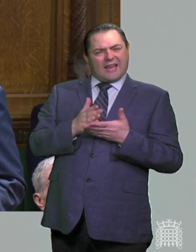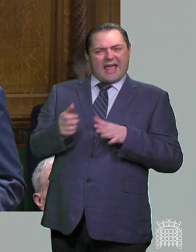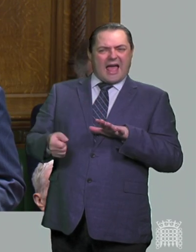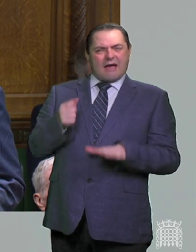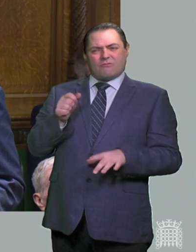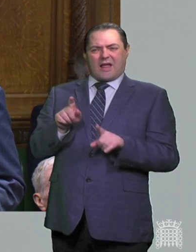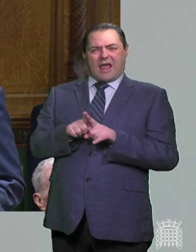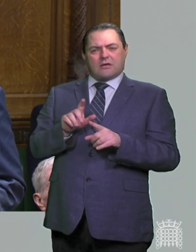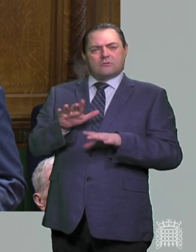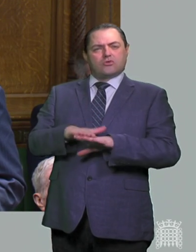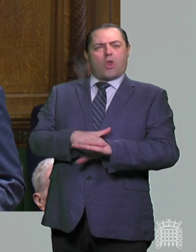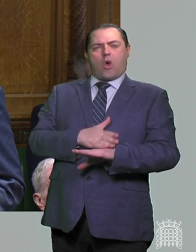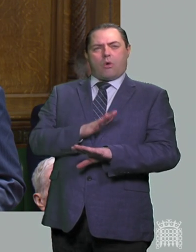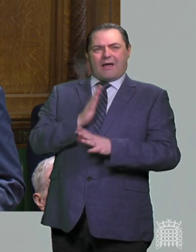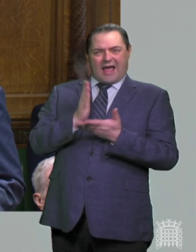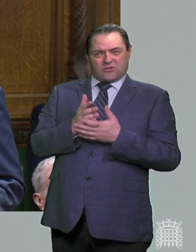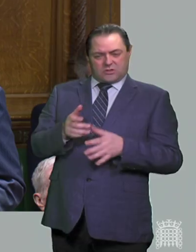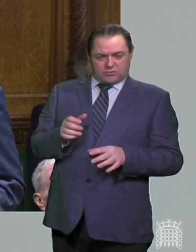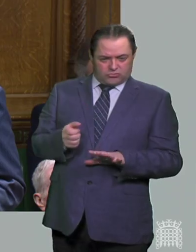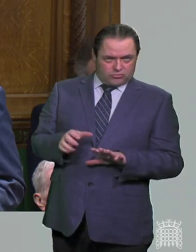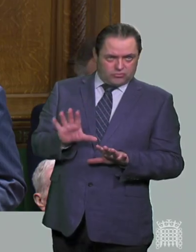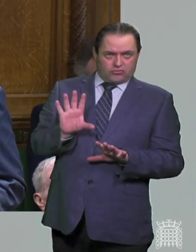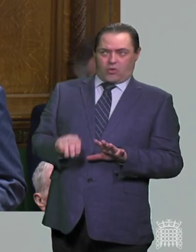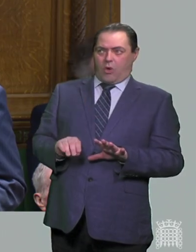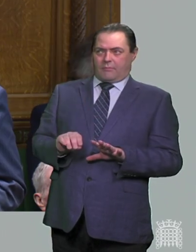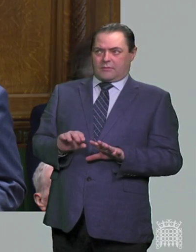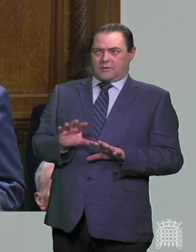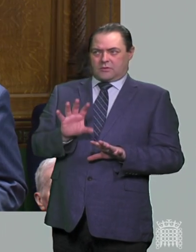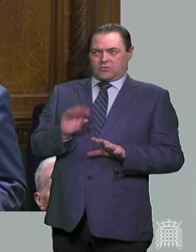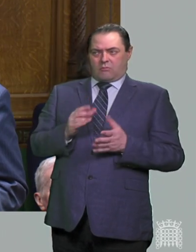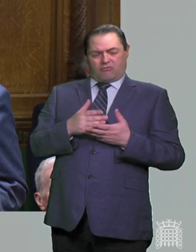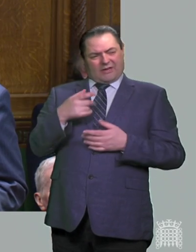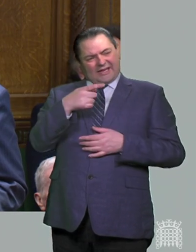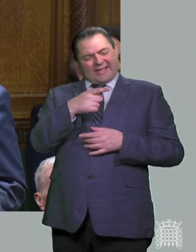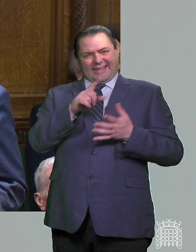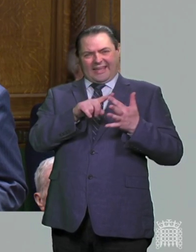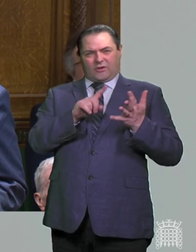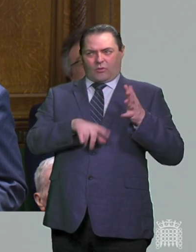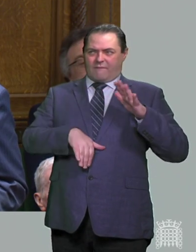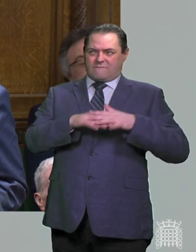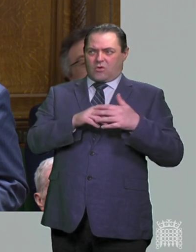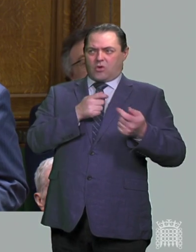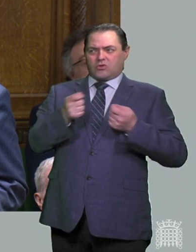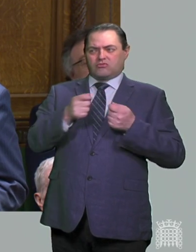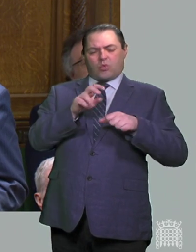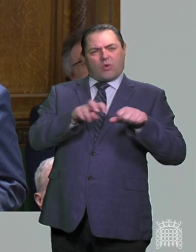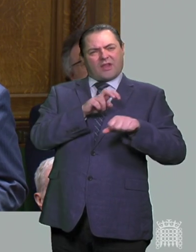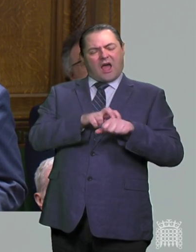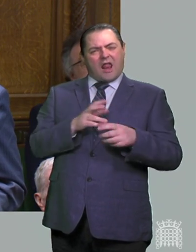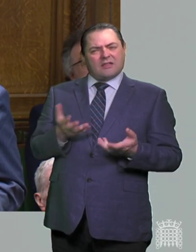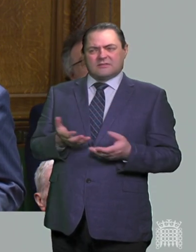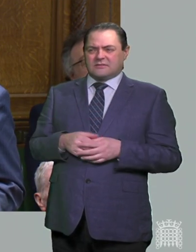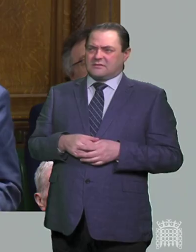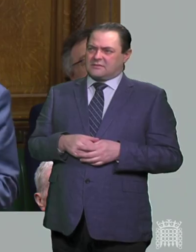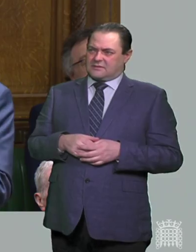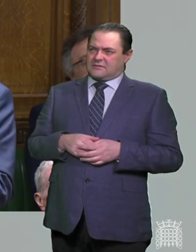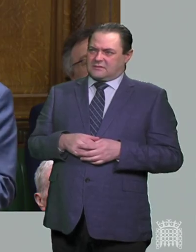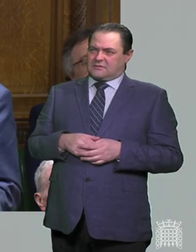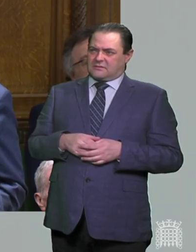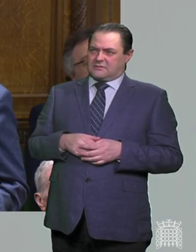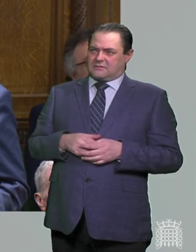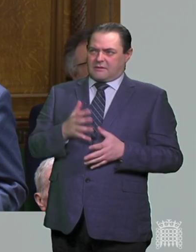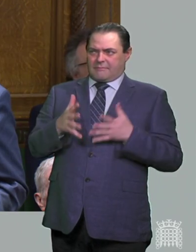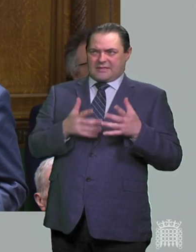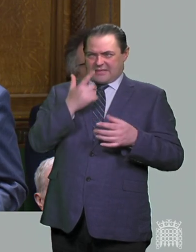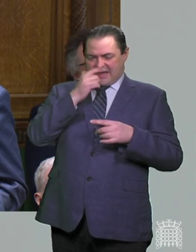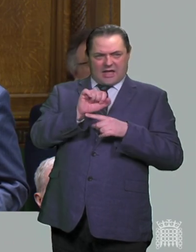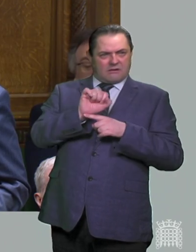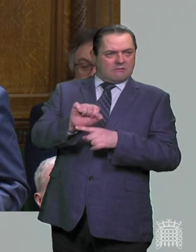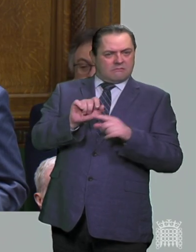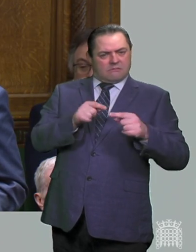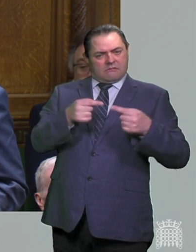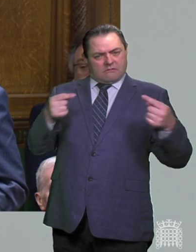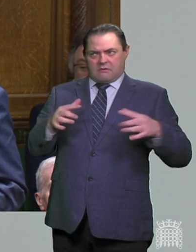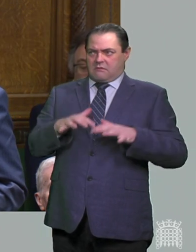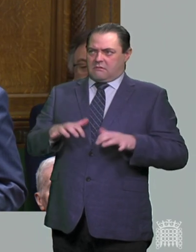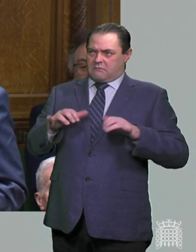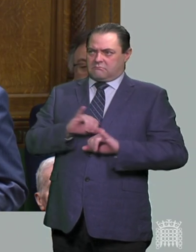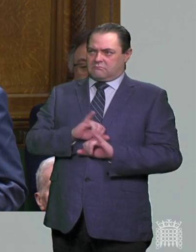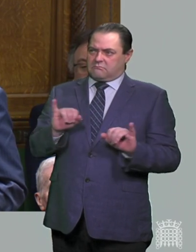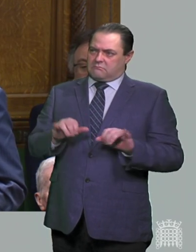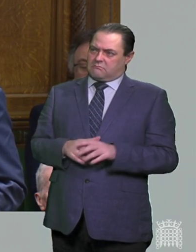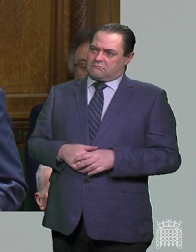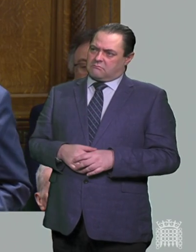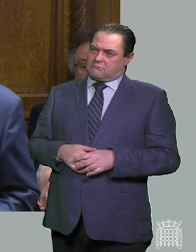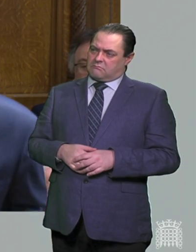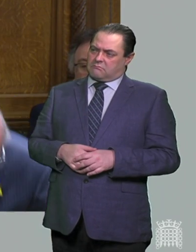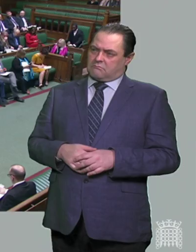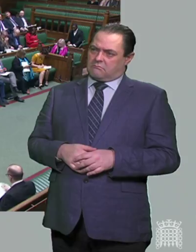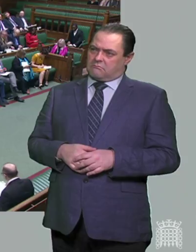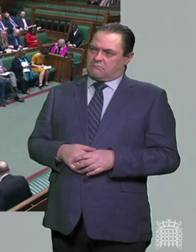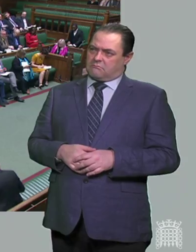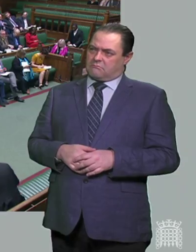The only brake on acceleration can come from the EU, which retains complete control over Northern Ireland and, by extension, over the will of this House, which it should not.